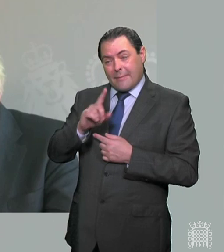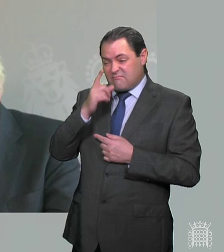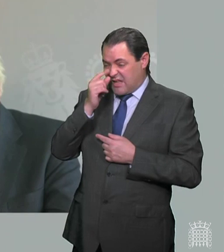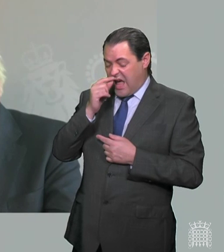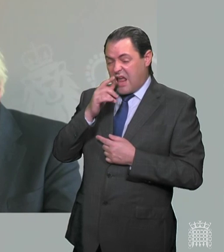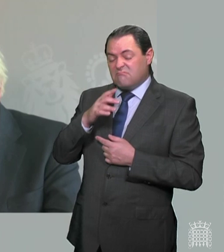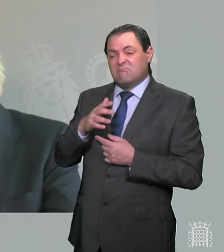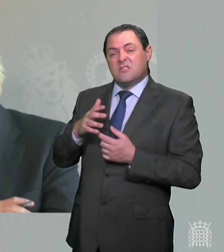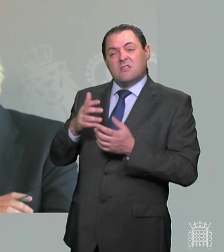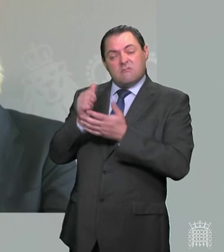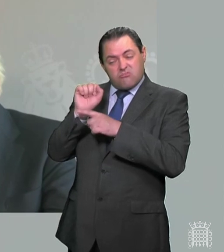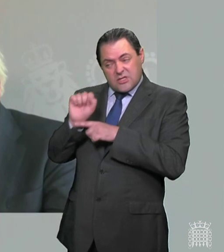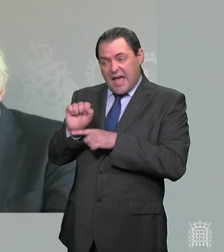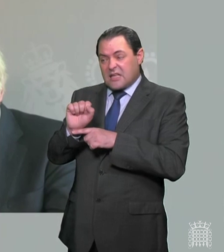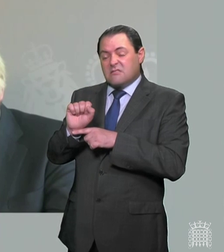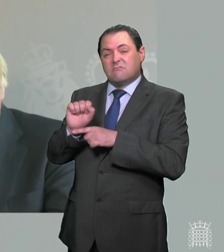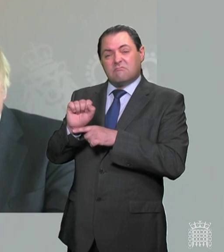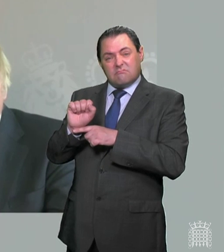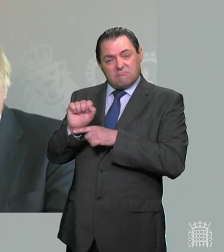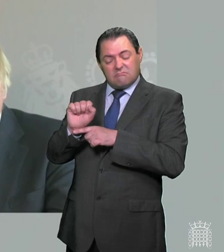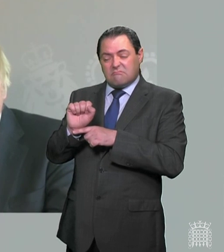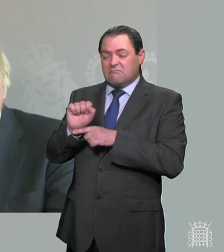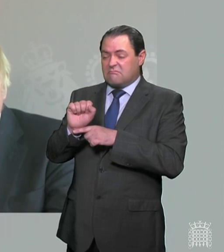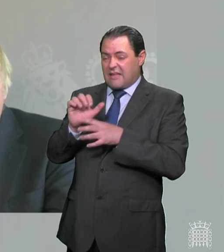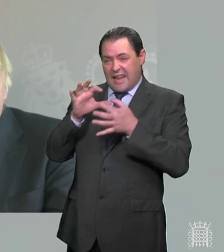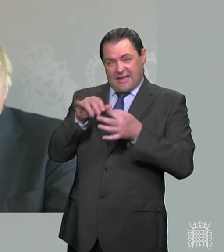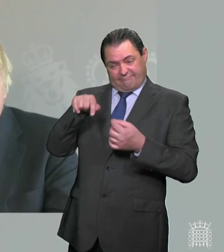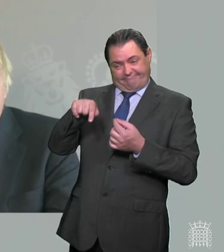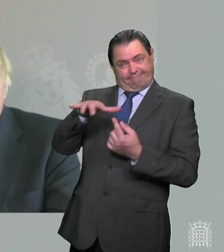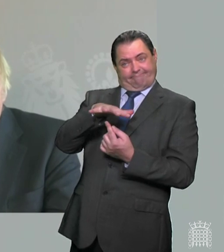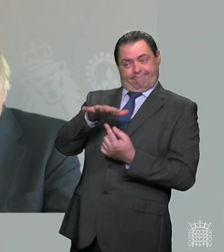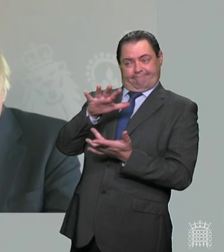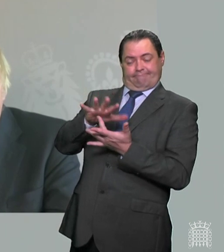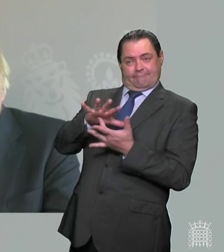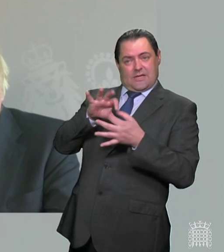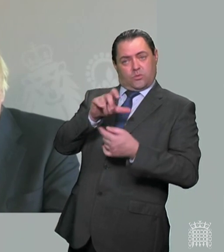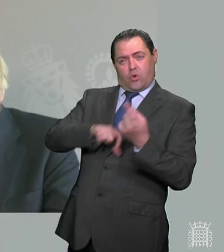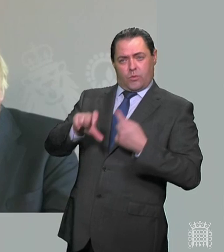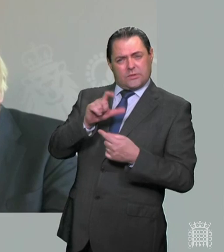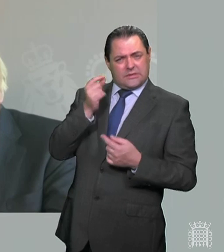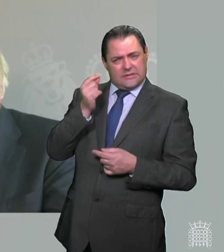to protect such places of vital local importance.